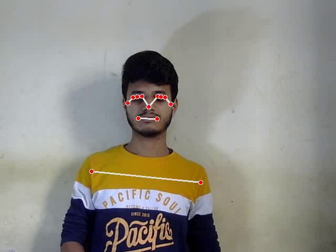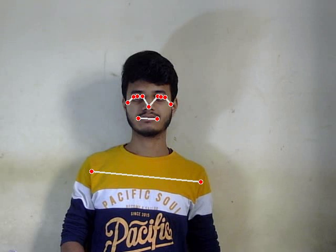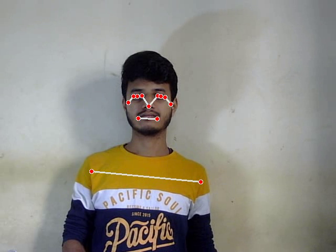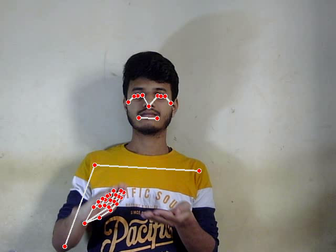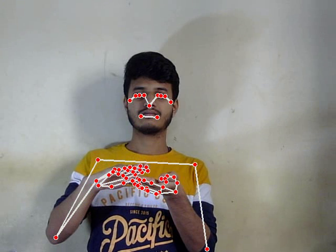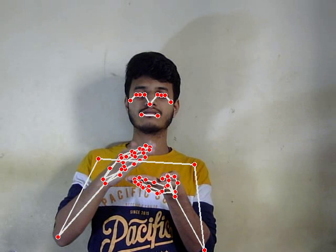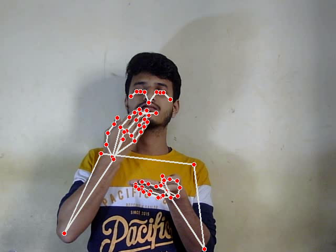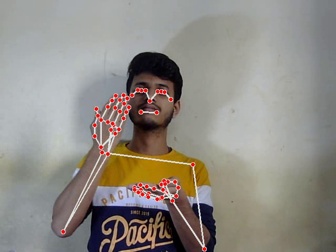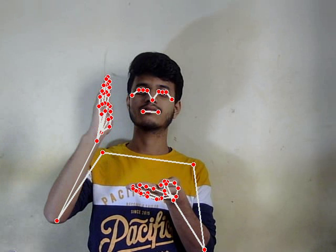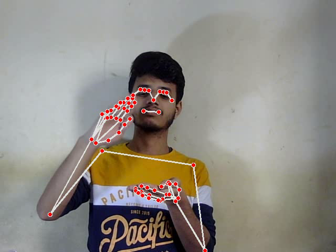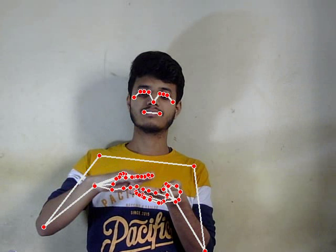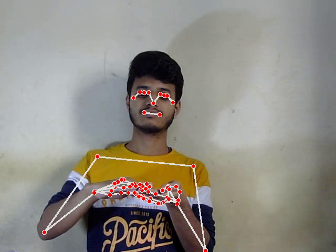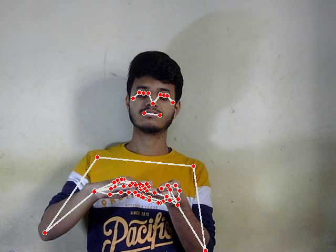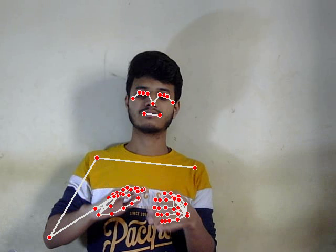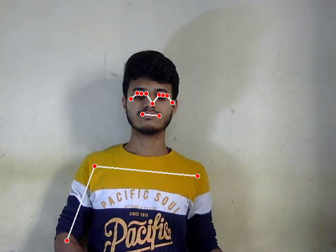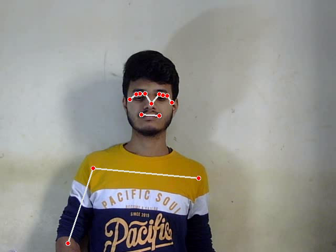bad